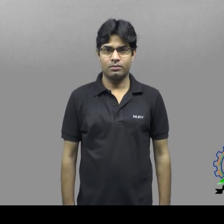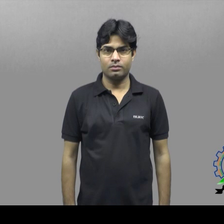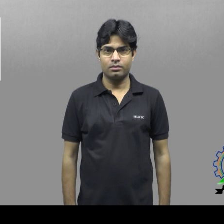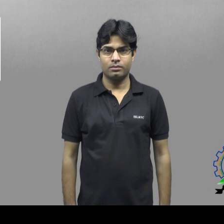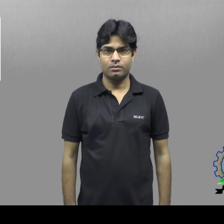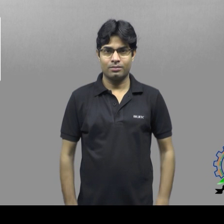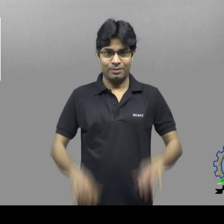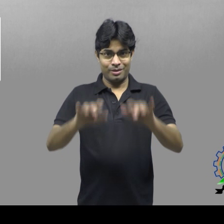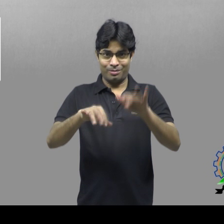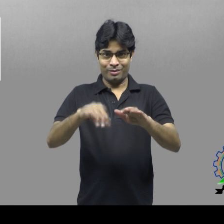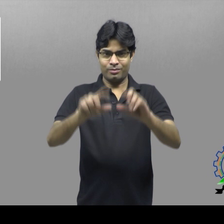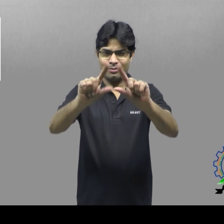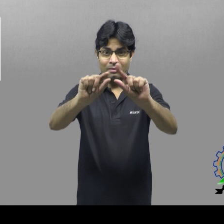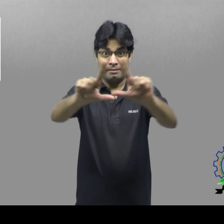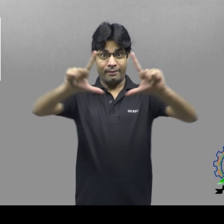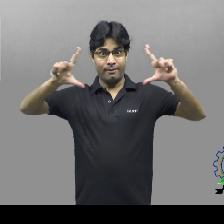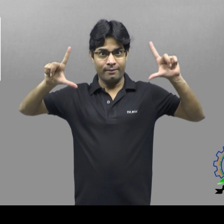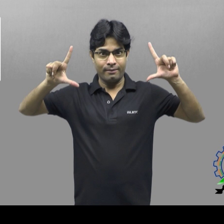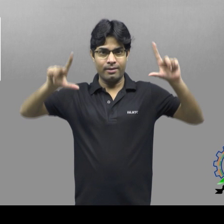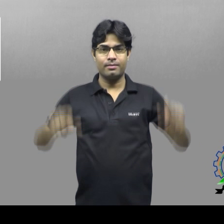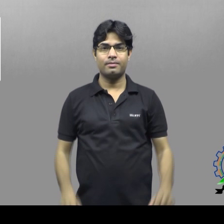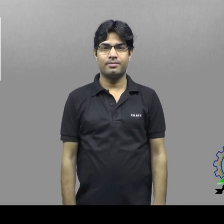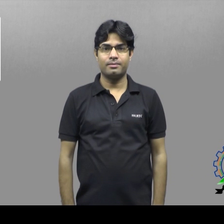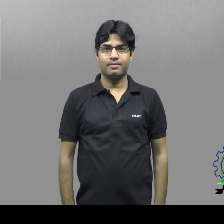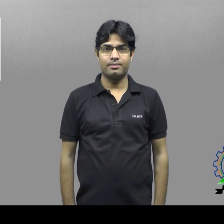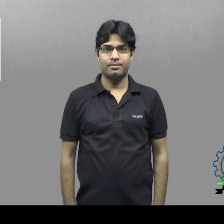Zoom